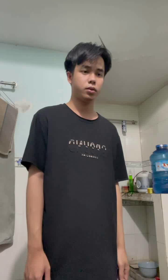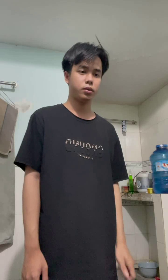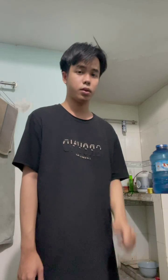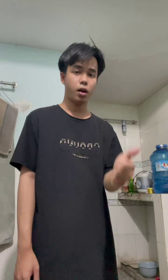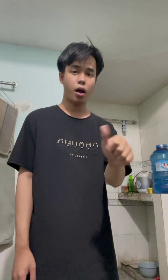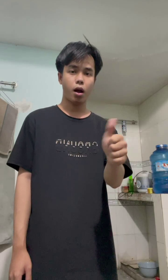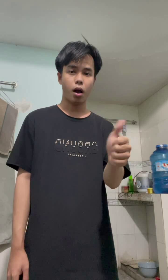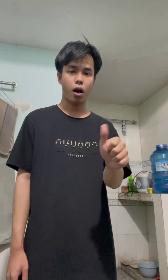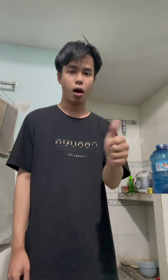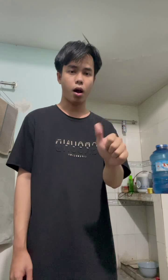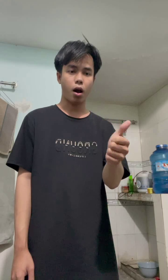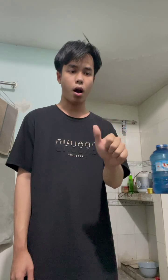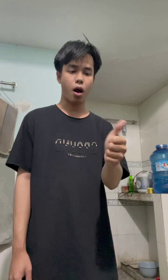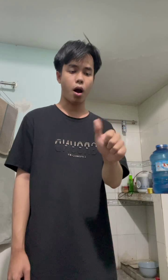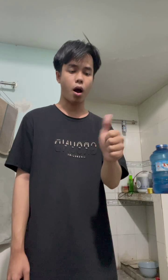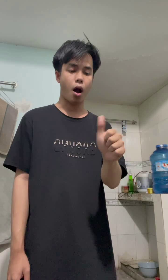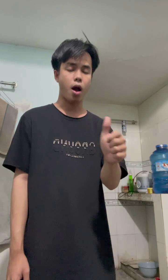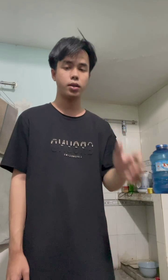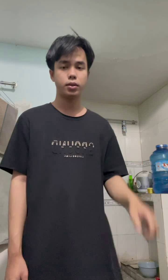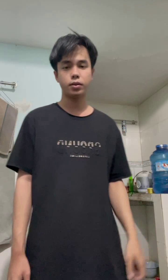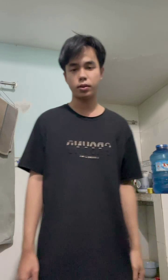ai